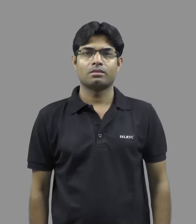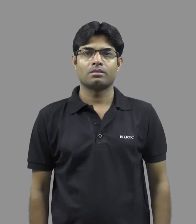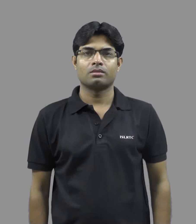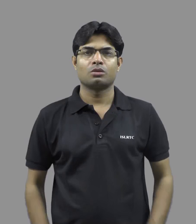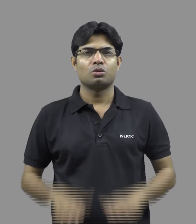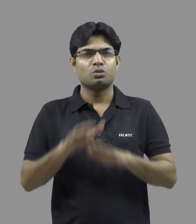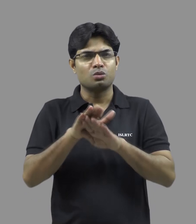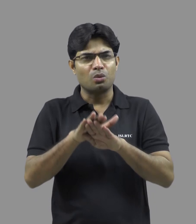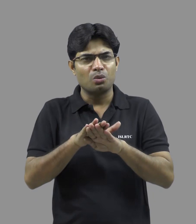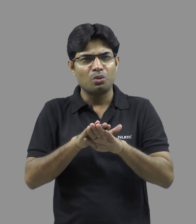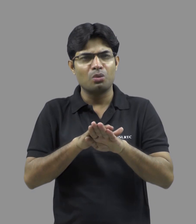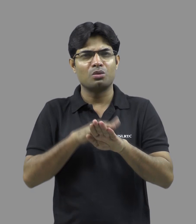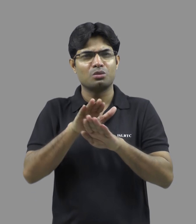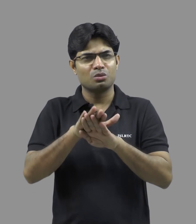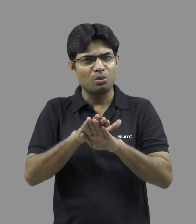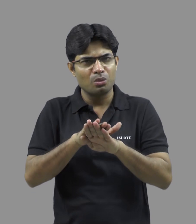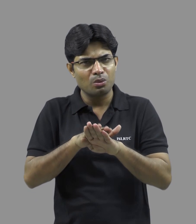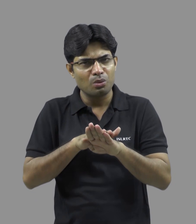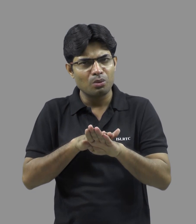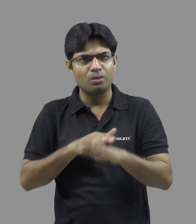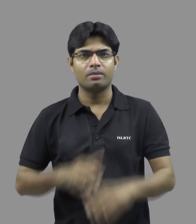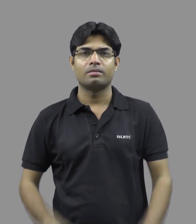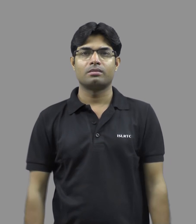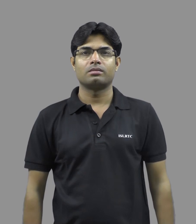Slow